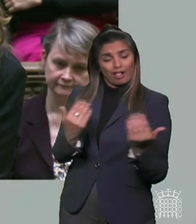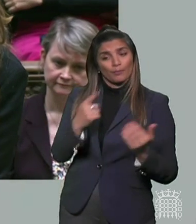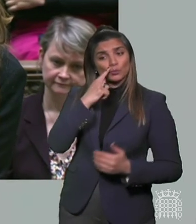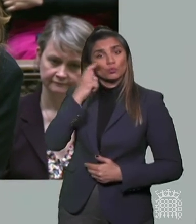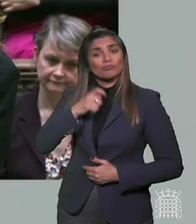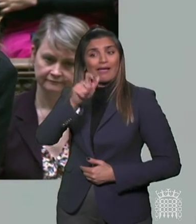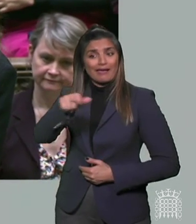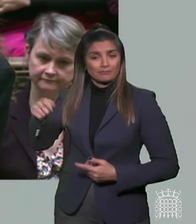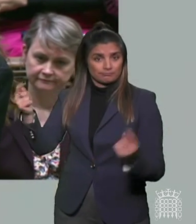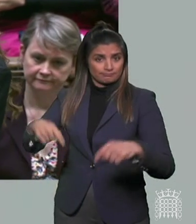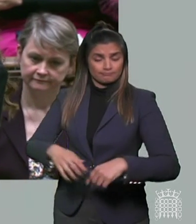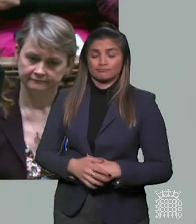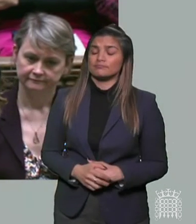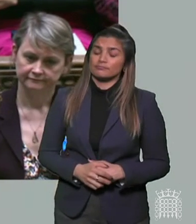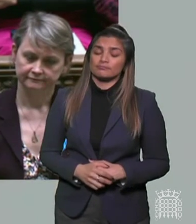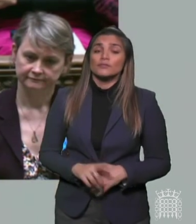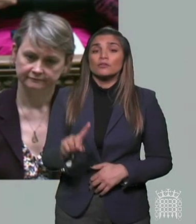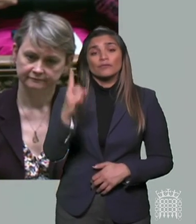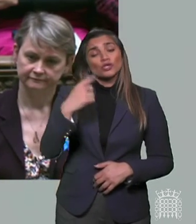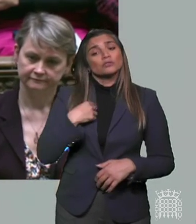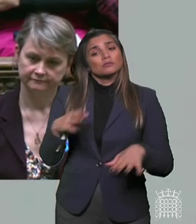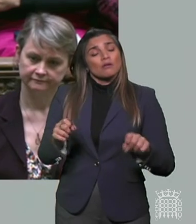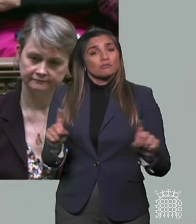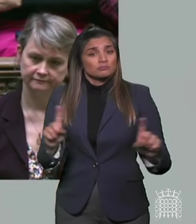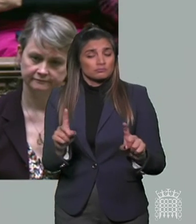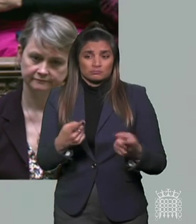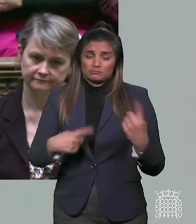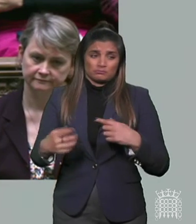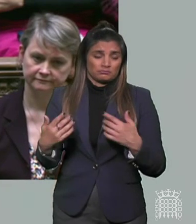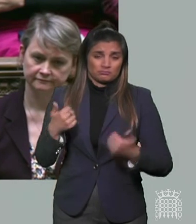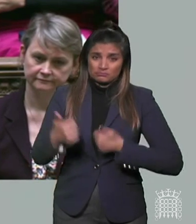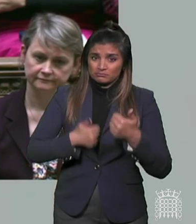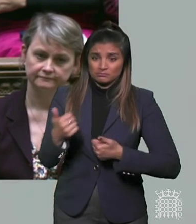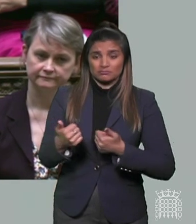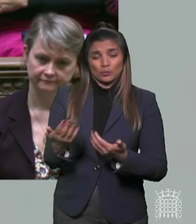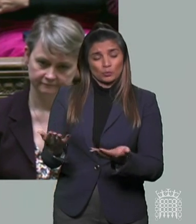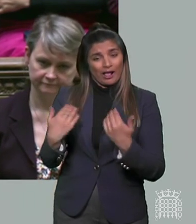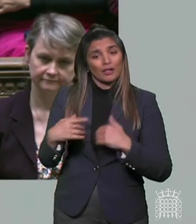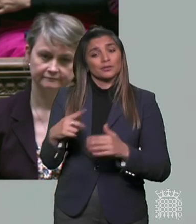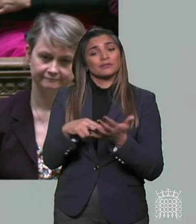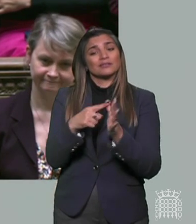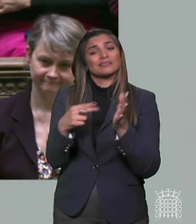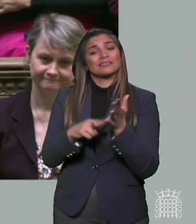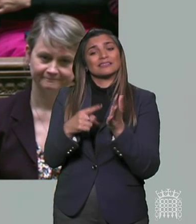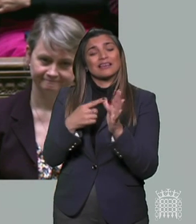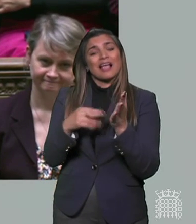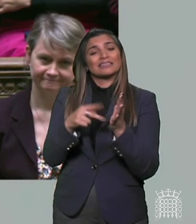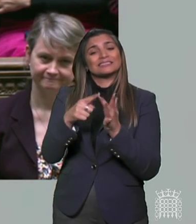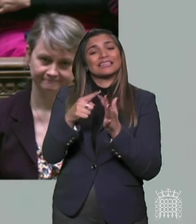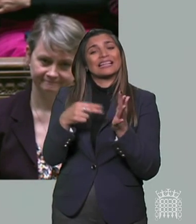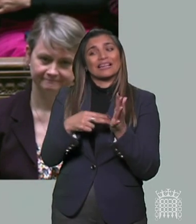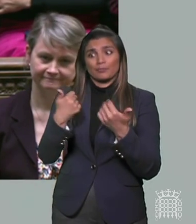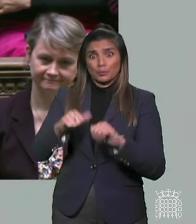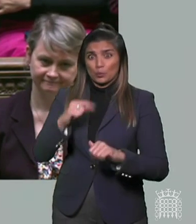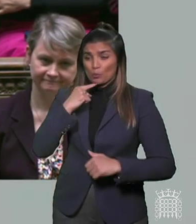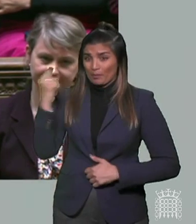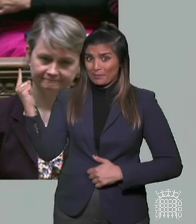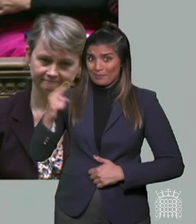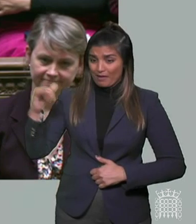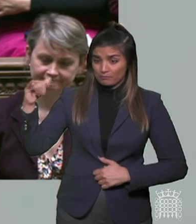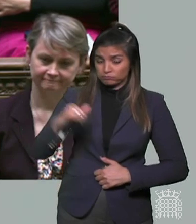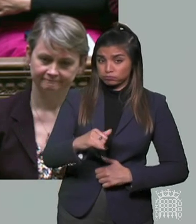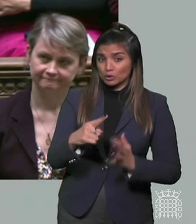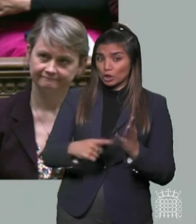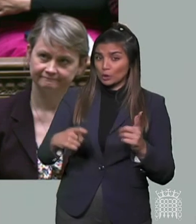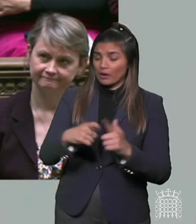Can I start by wholeheartedly welcoming the positive steps towards returning Nazanin Zaghari-Ratcliffe and Anoosheh Ashoori to the UK?